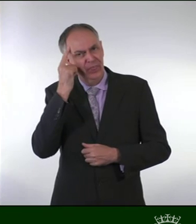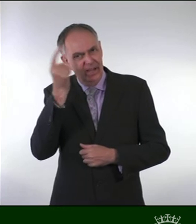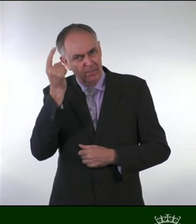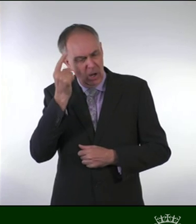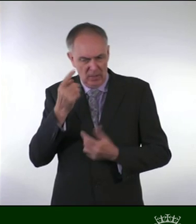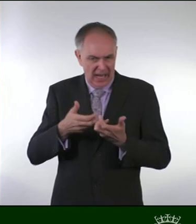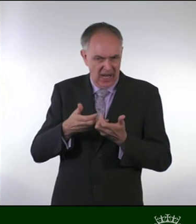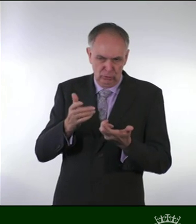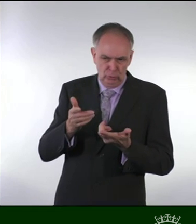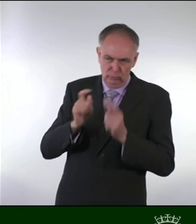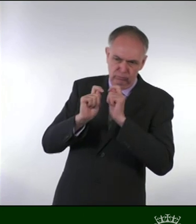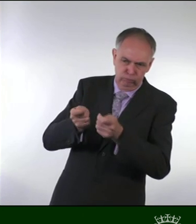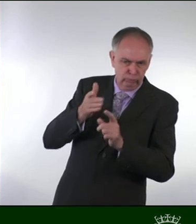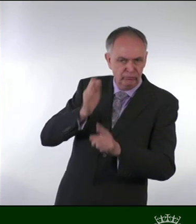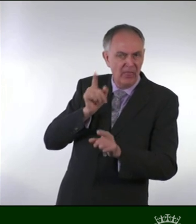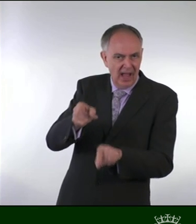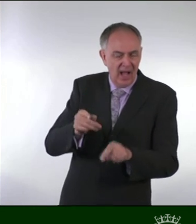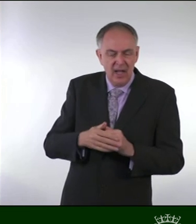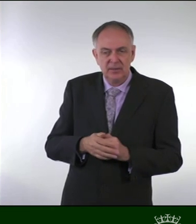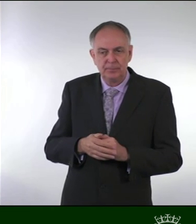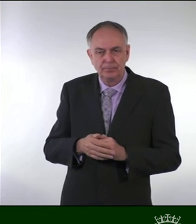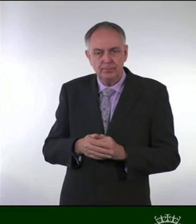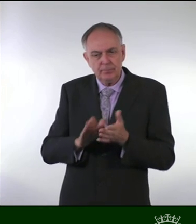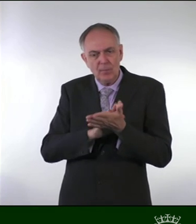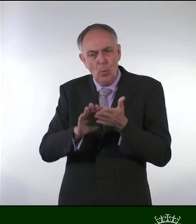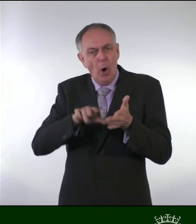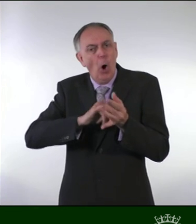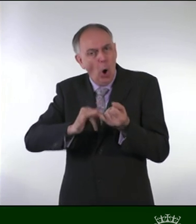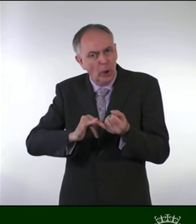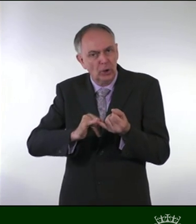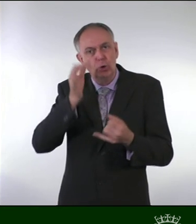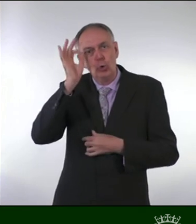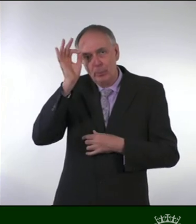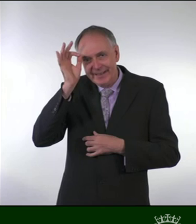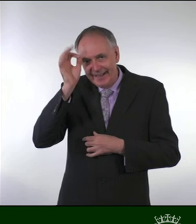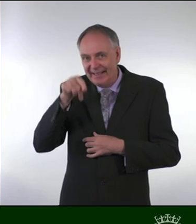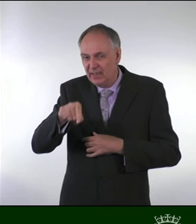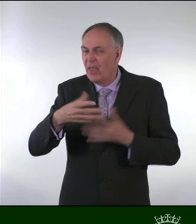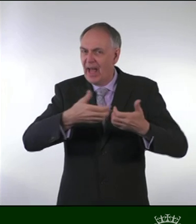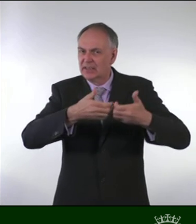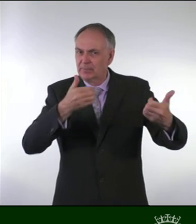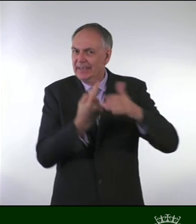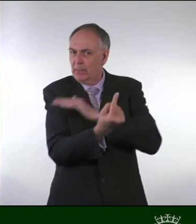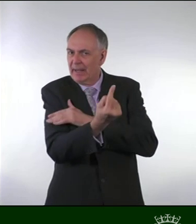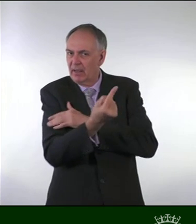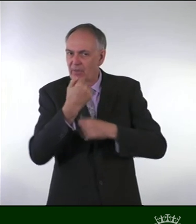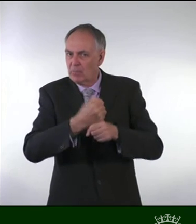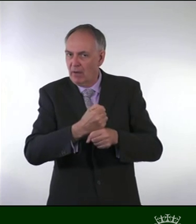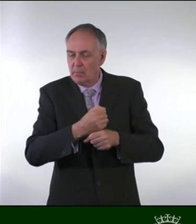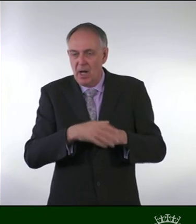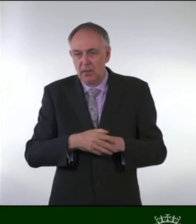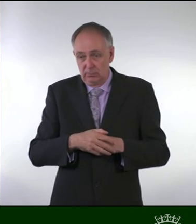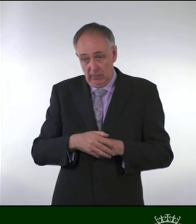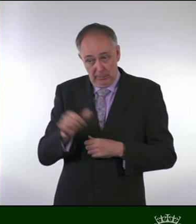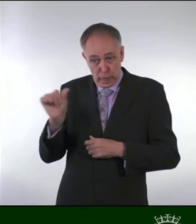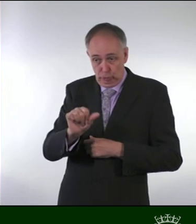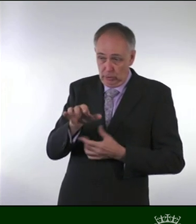As he knows, these are matters for the honours committees, which are independent of Government, and I urge him strongly to make his representations to them.